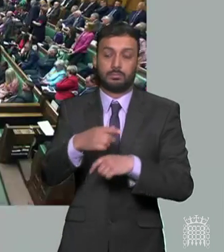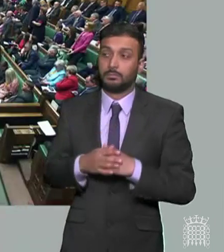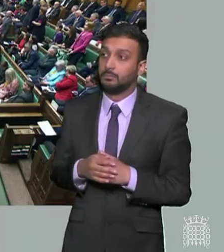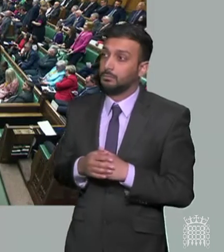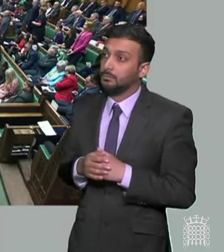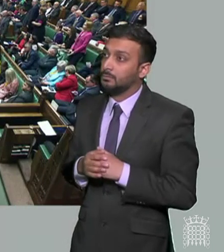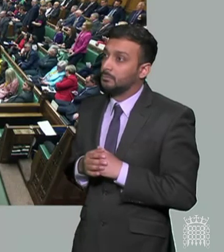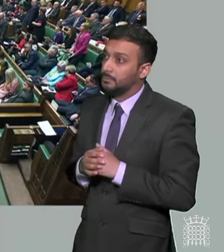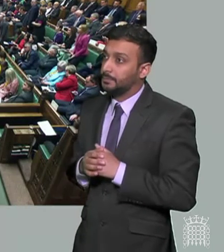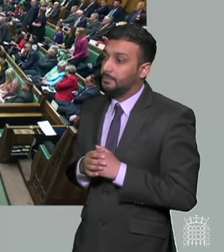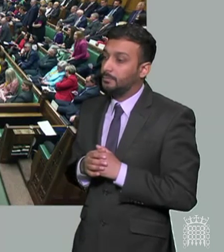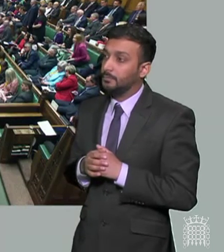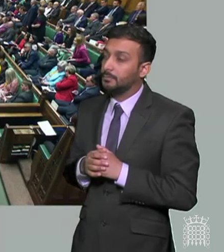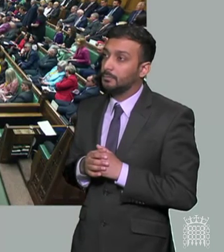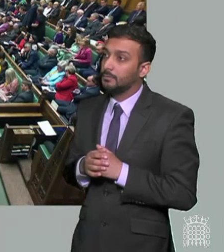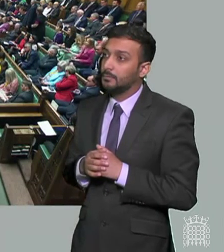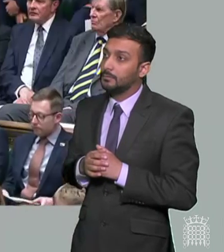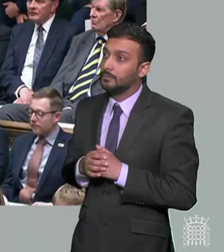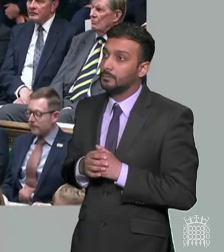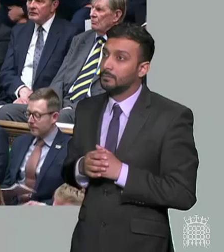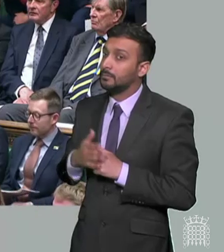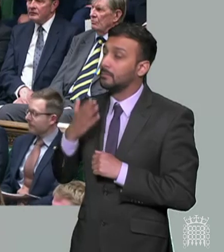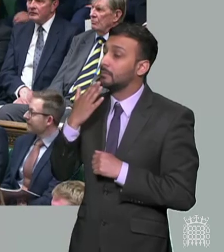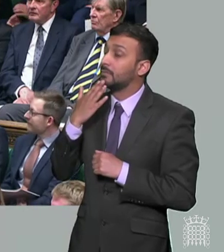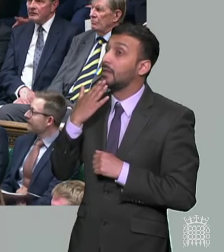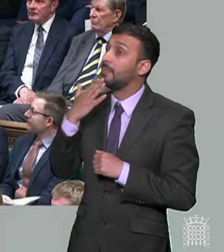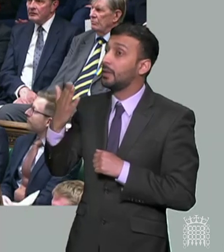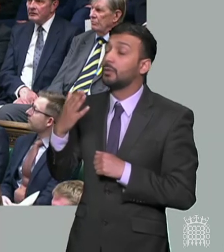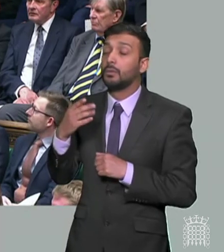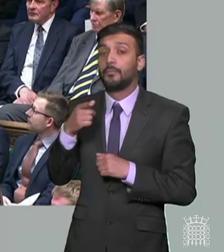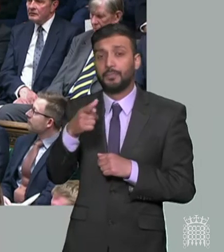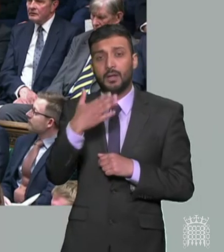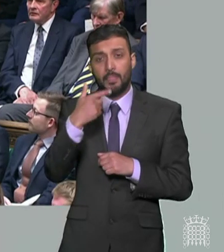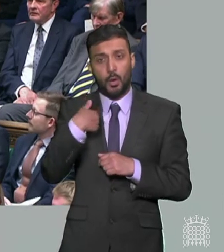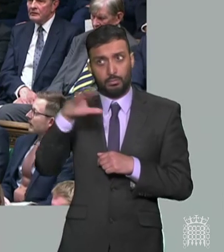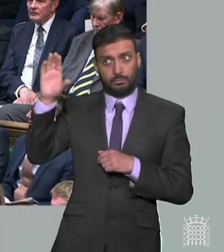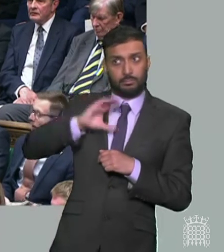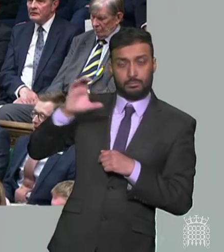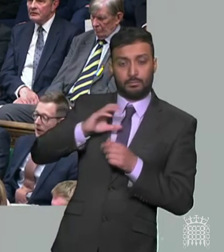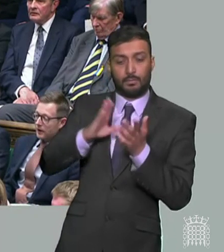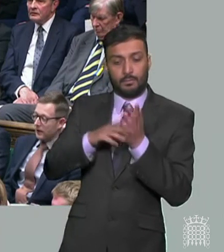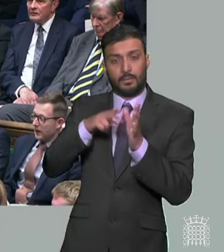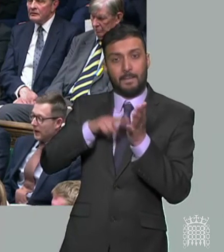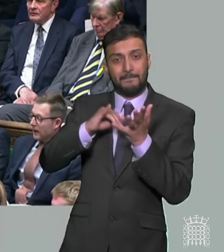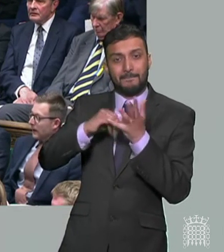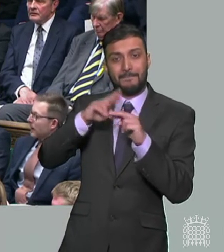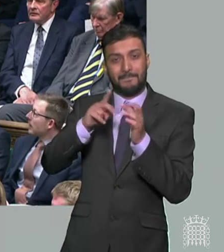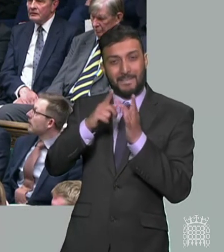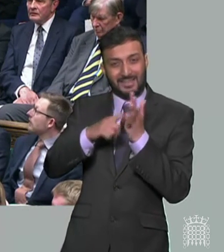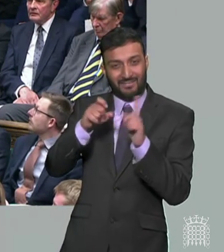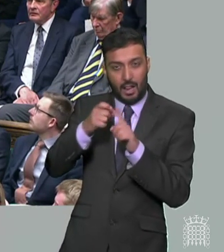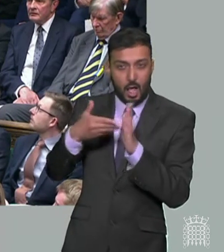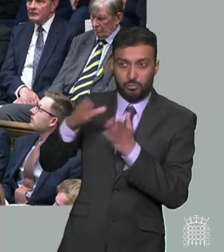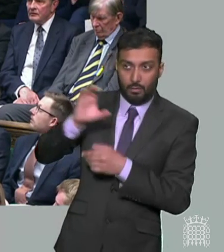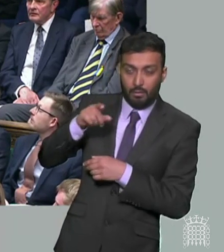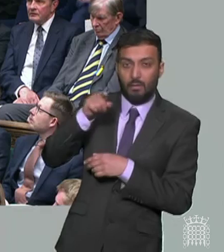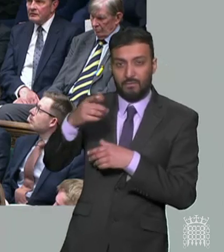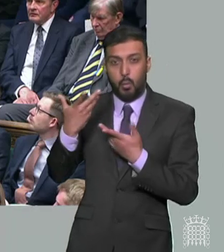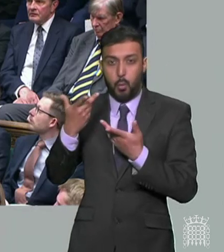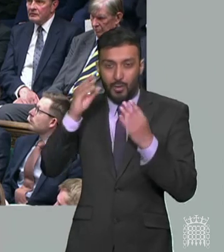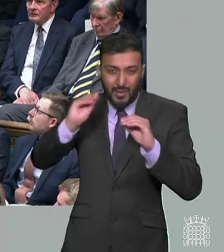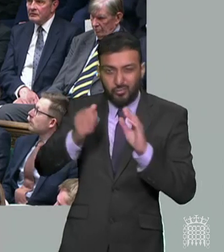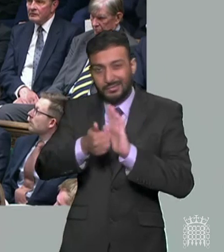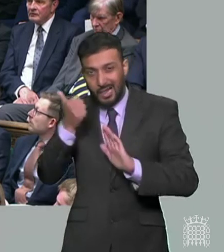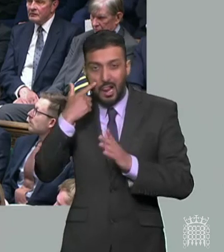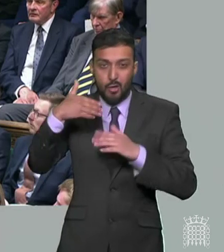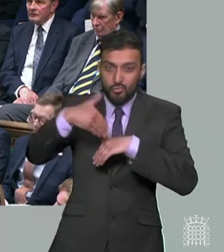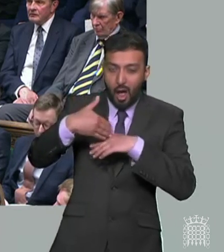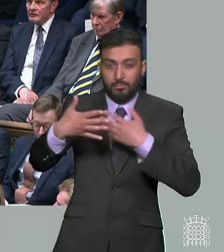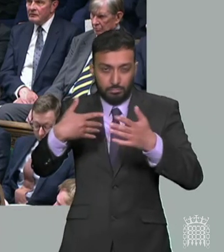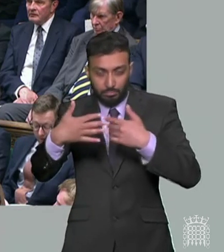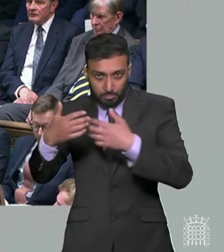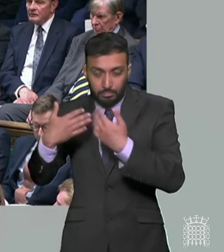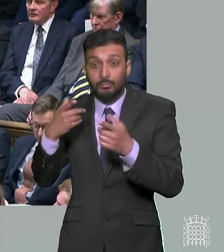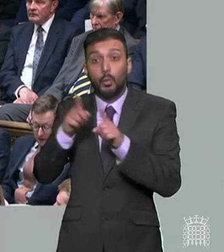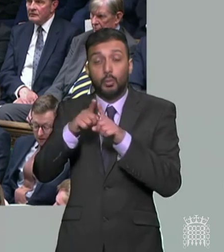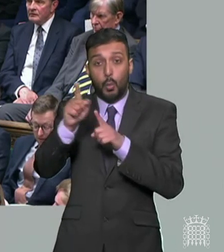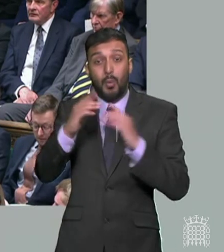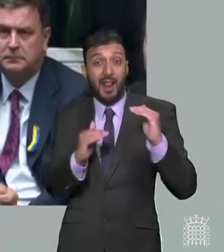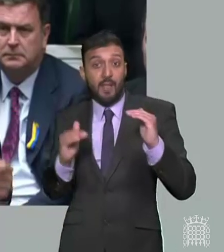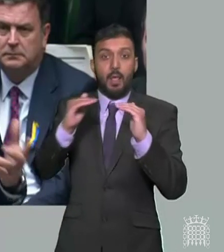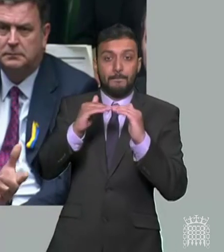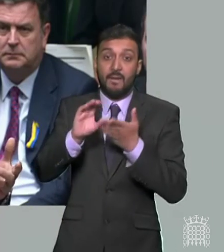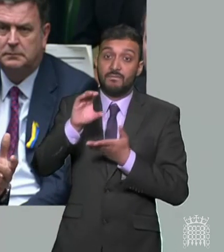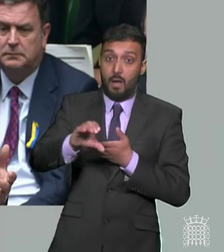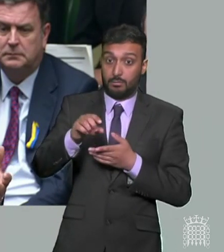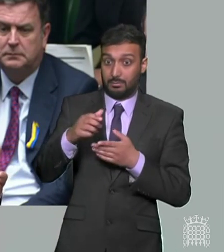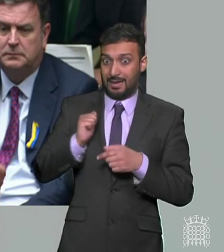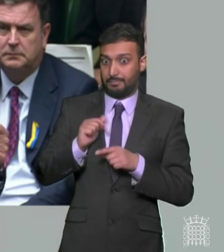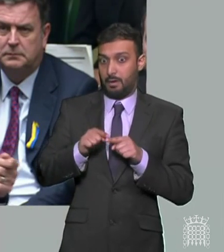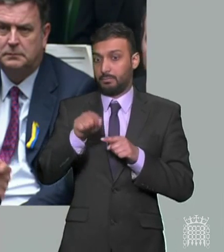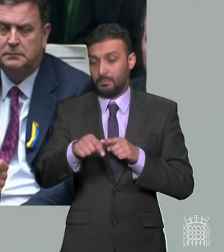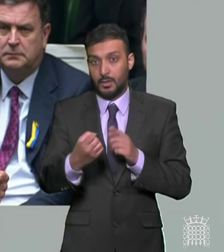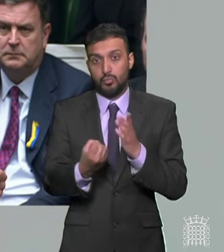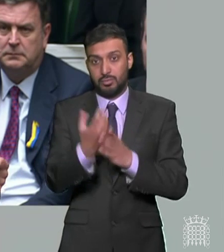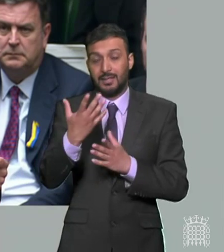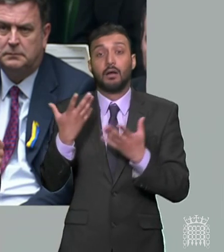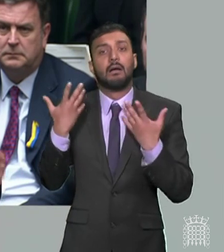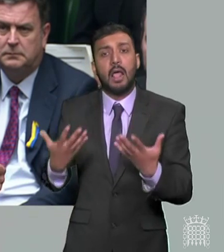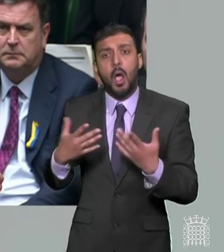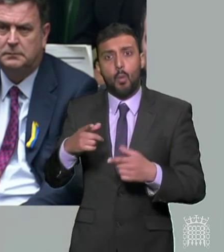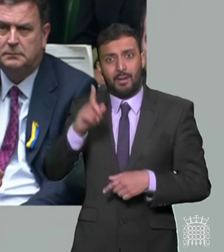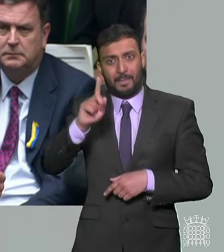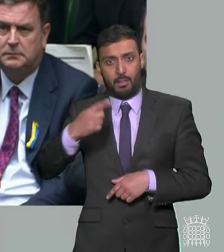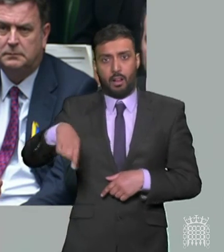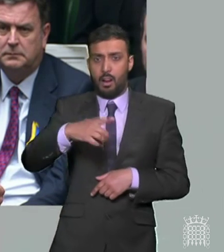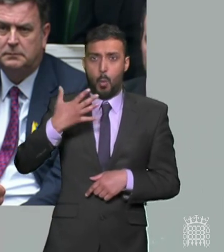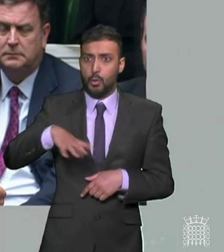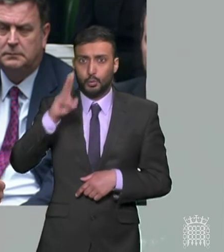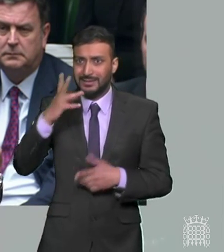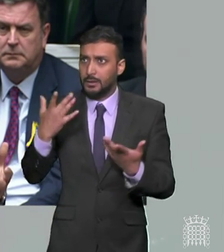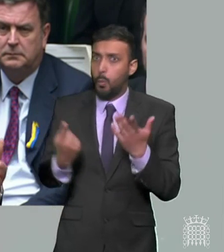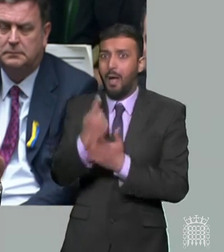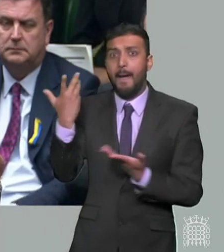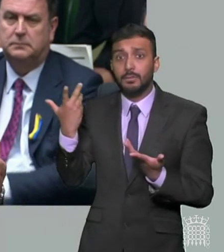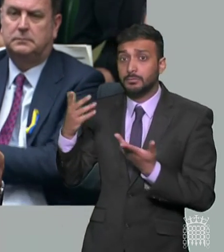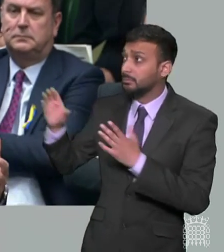6. I am grateful to the Prime Minister for the additional funds and support that Mansfield has received in recent years for education and skills, for tackling crime, and for our town centre, which will be bidding for the levelling-up fund this spring, but Mansfield residents now want to see the tangible outcomes of those capital funds for the town centre.